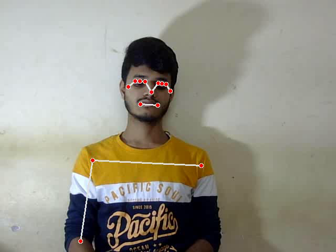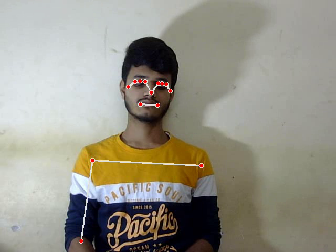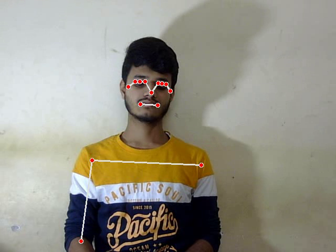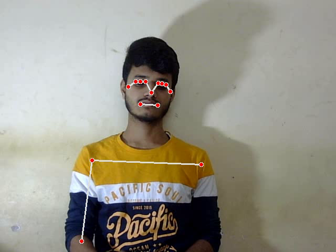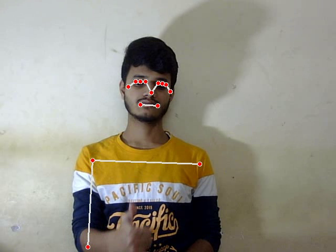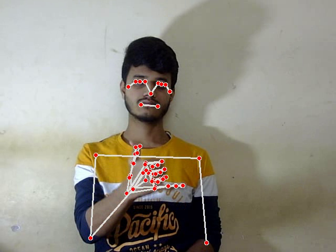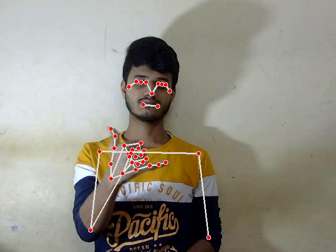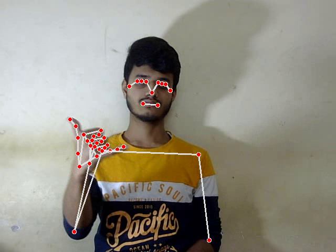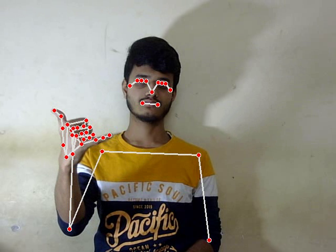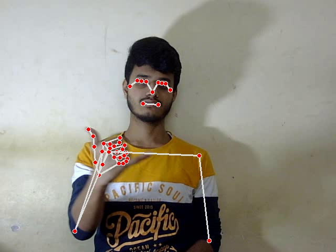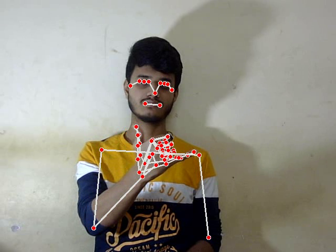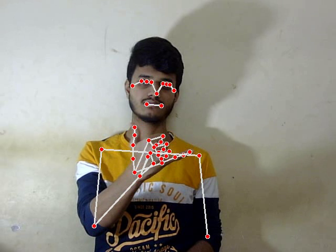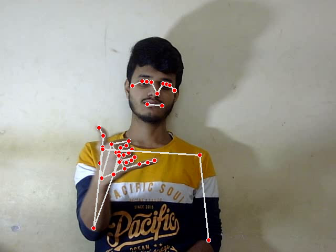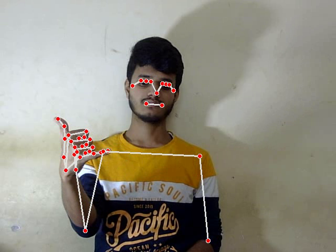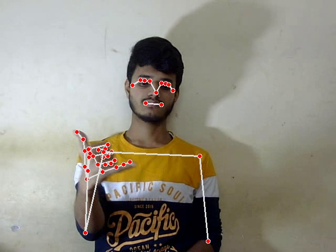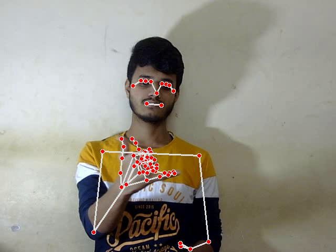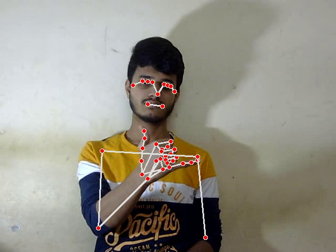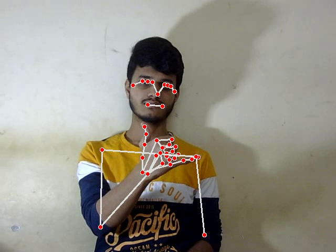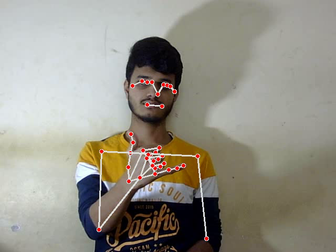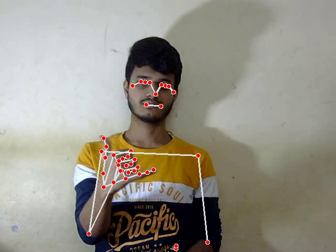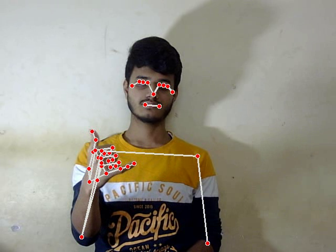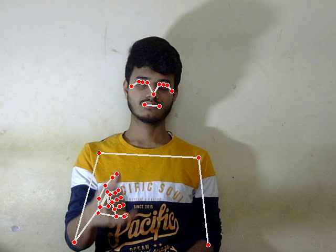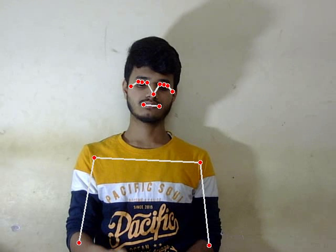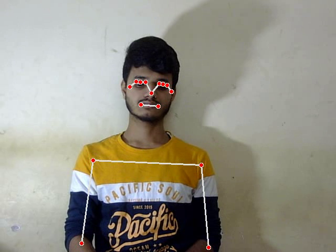same